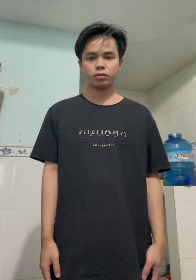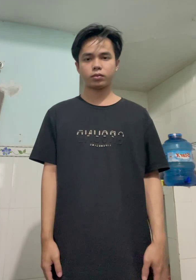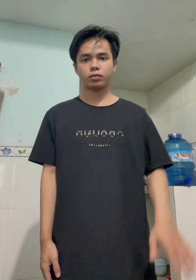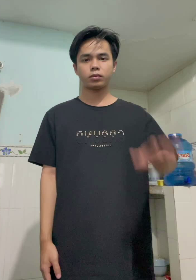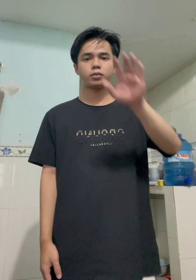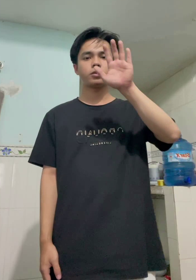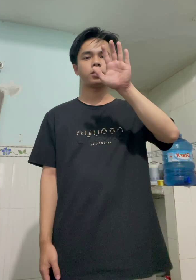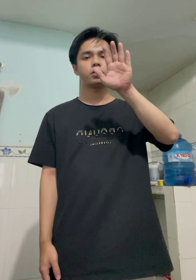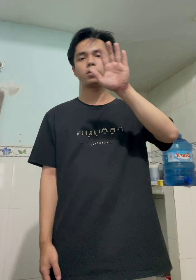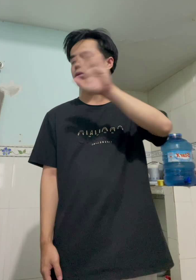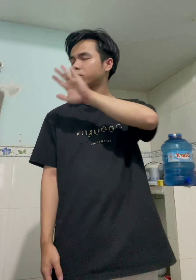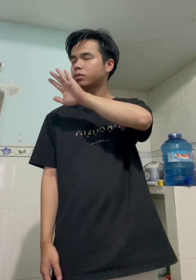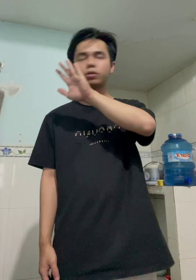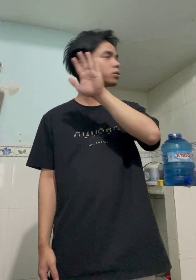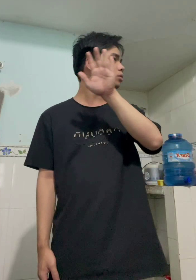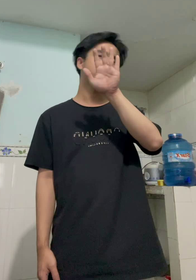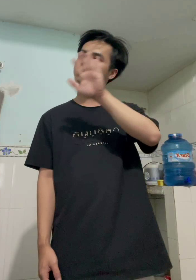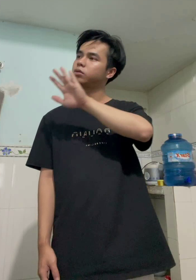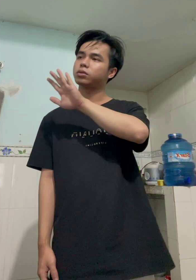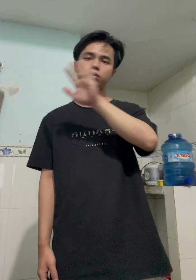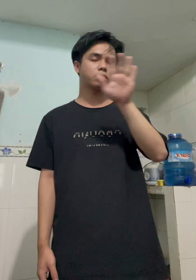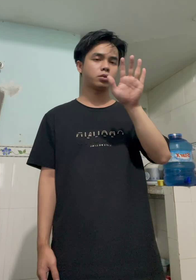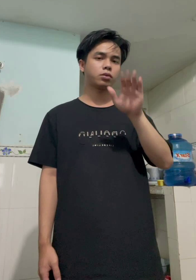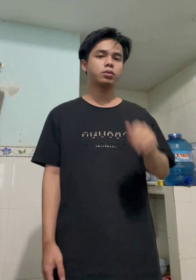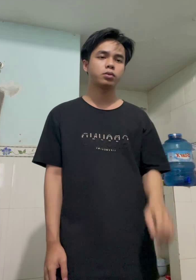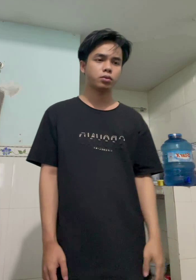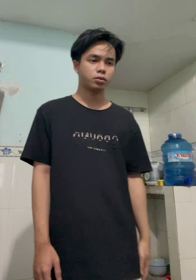khong dong y